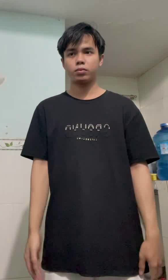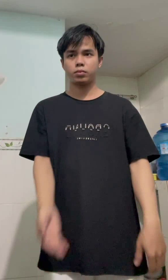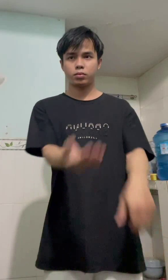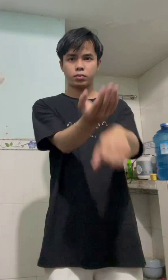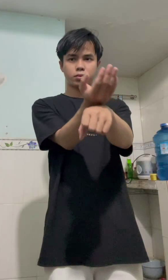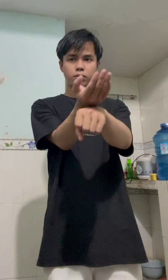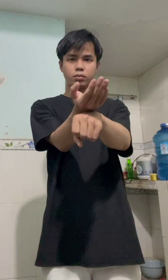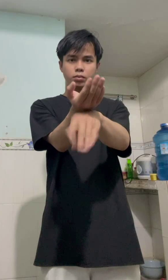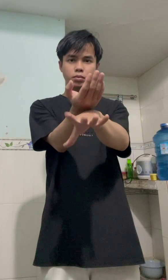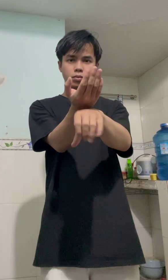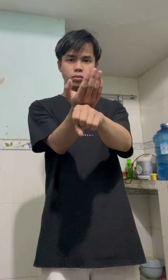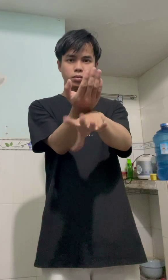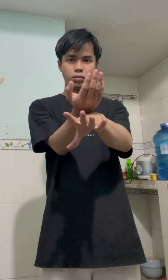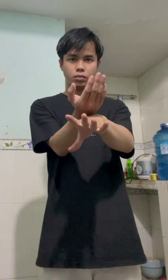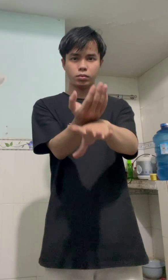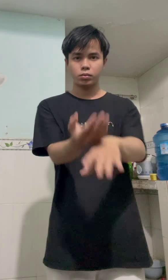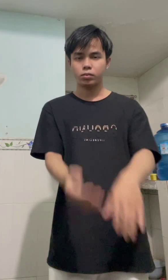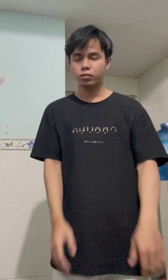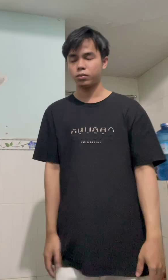ca phe